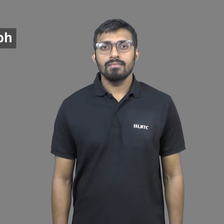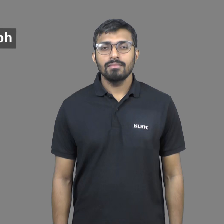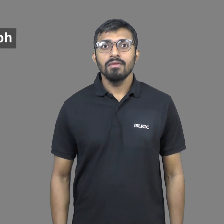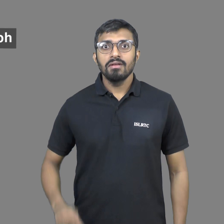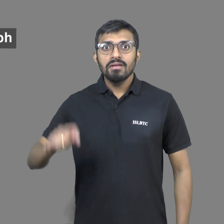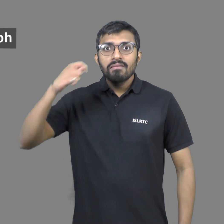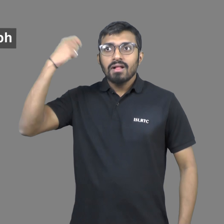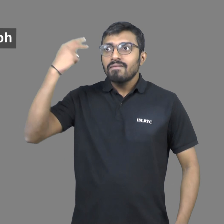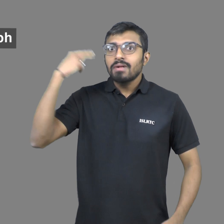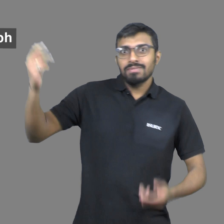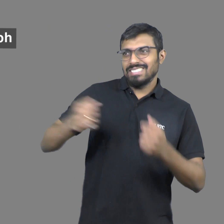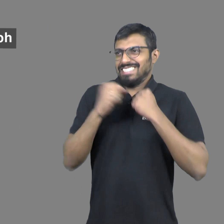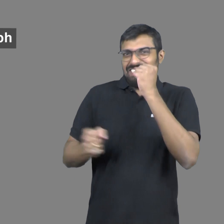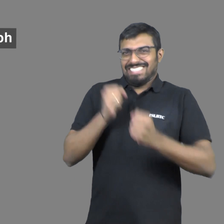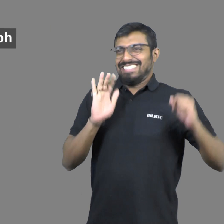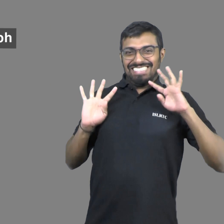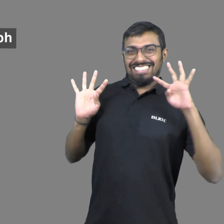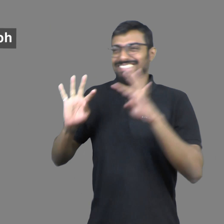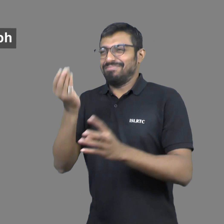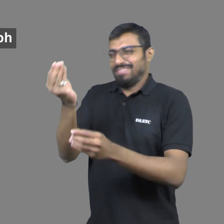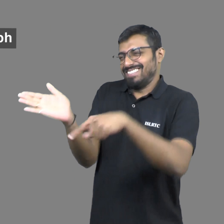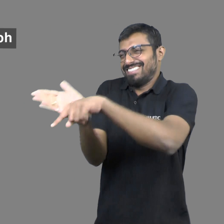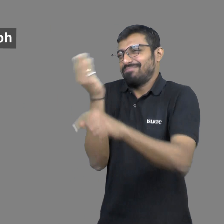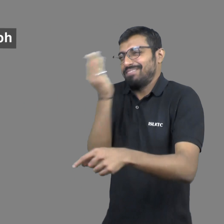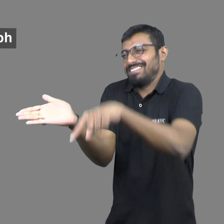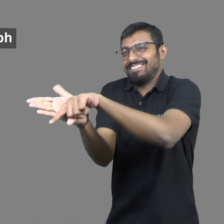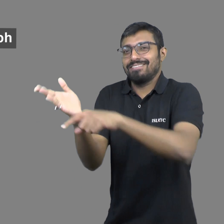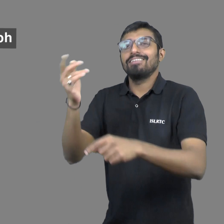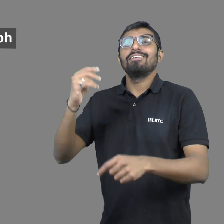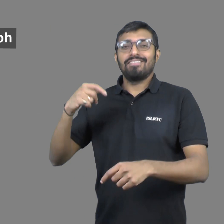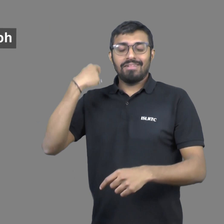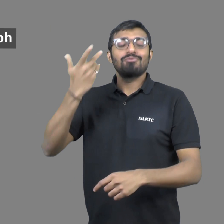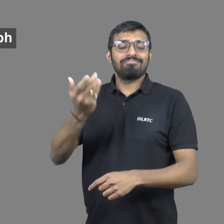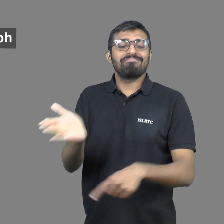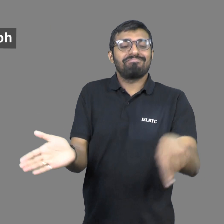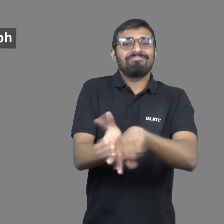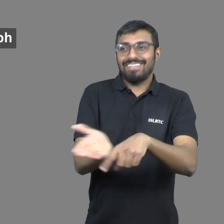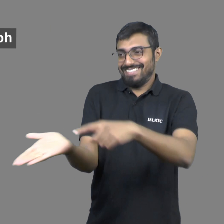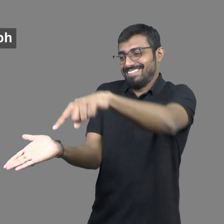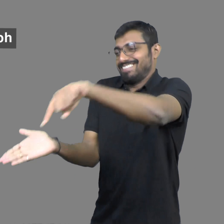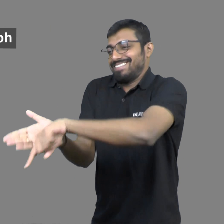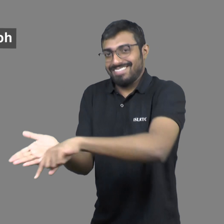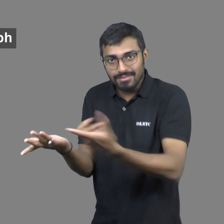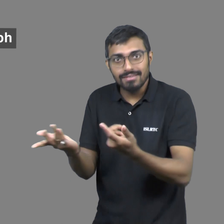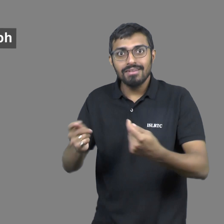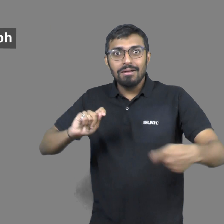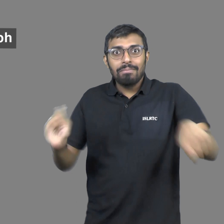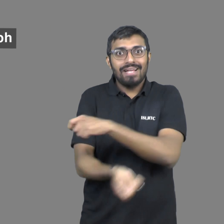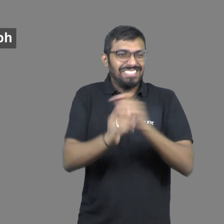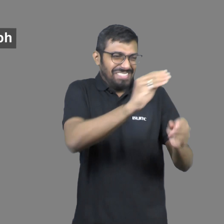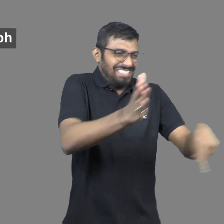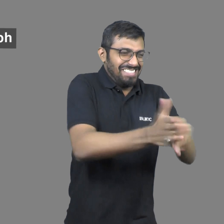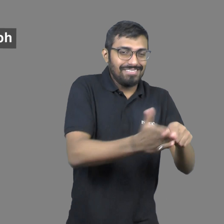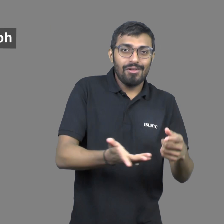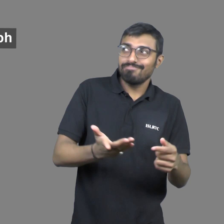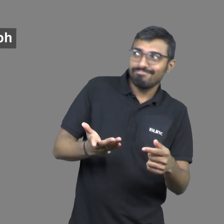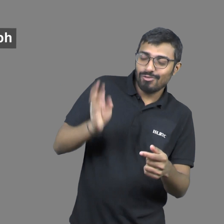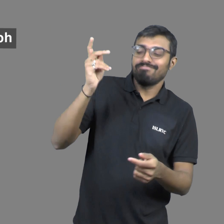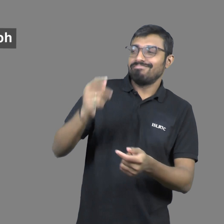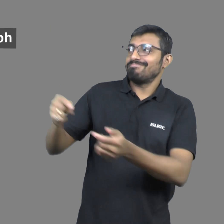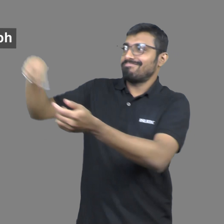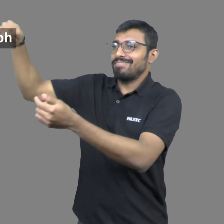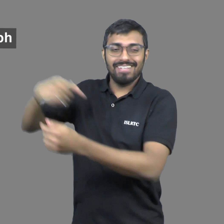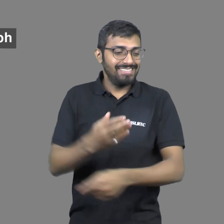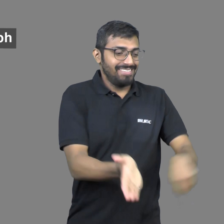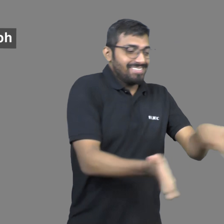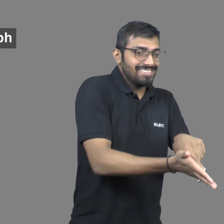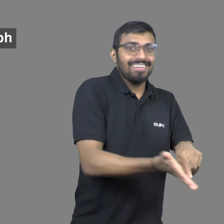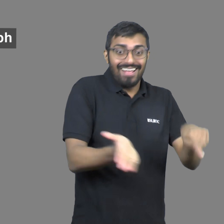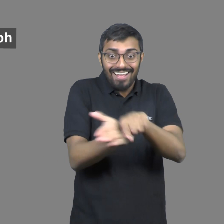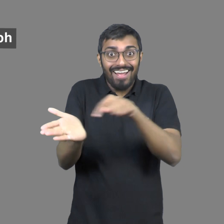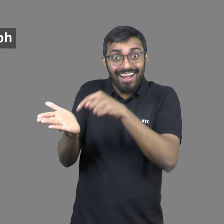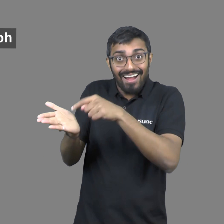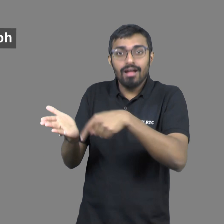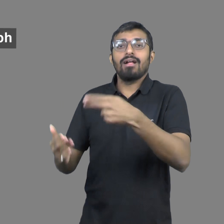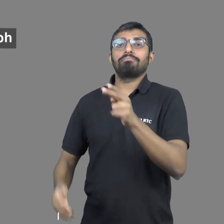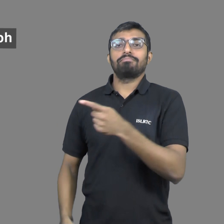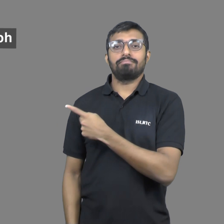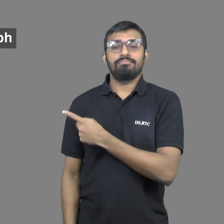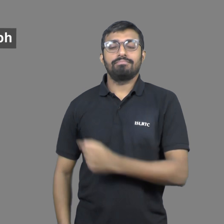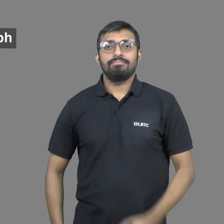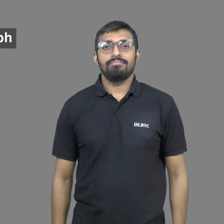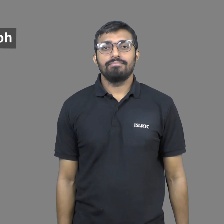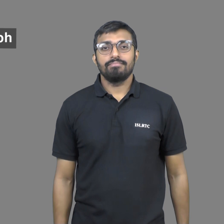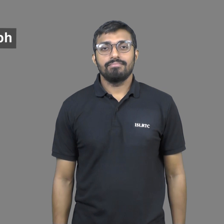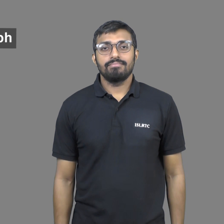Autograph